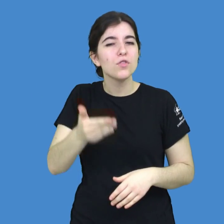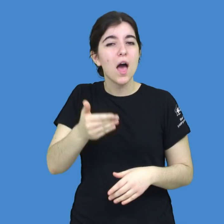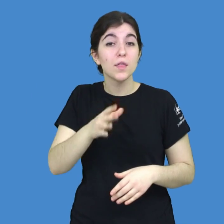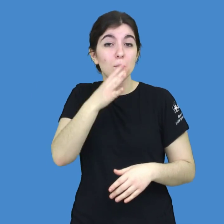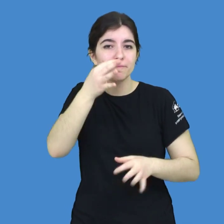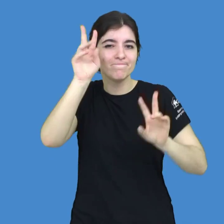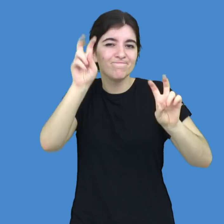motivo